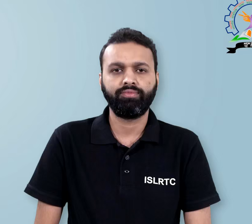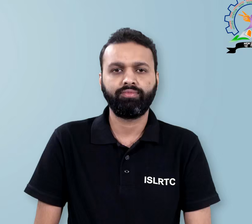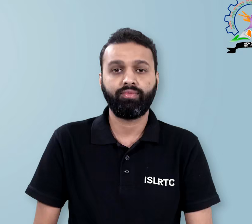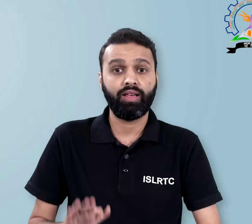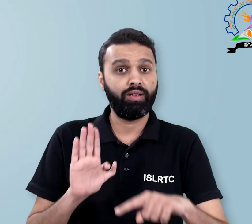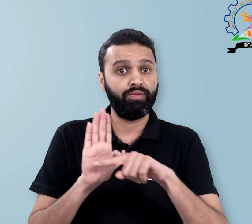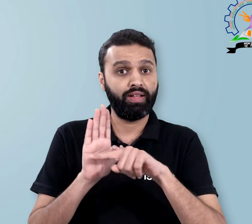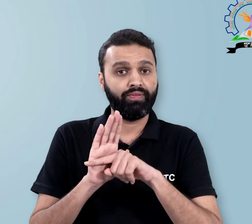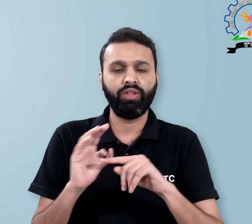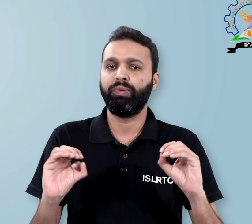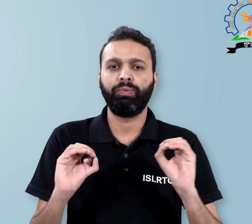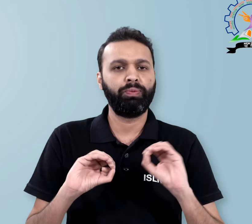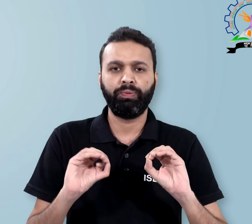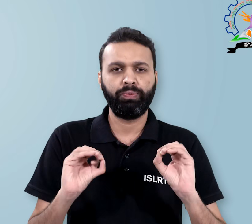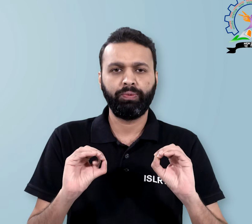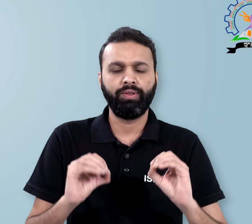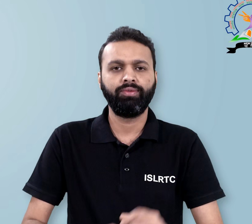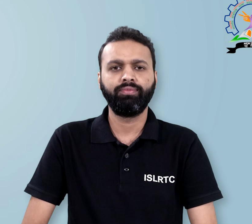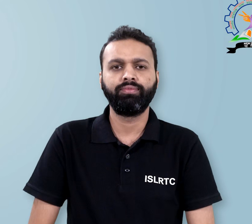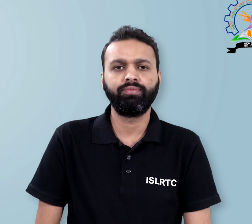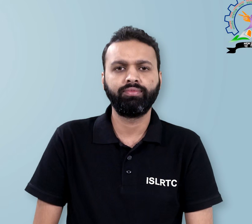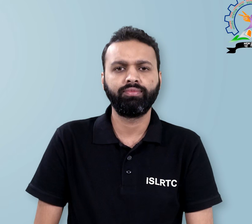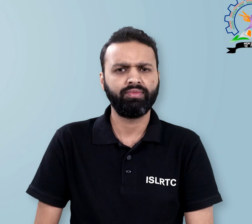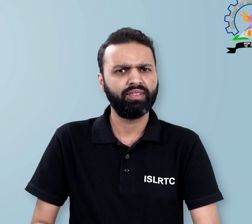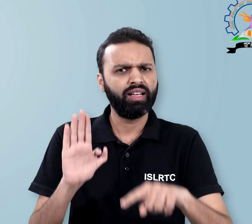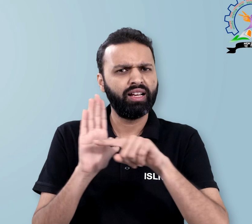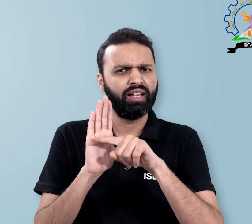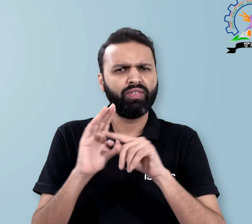False Negative